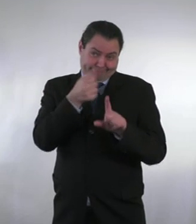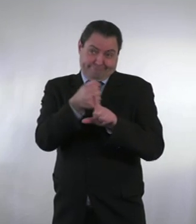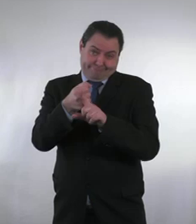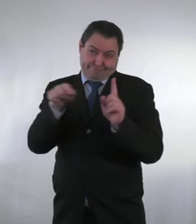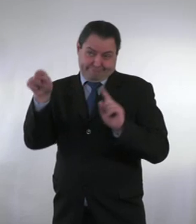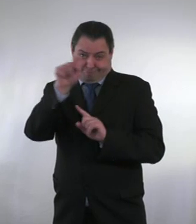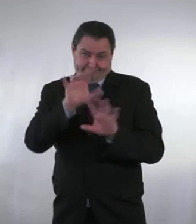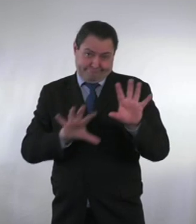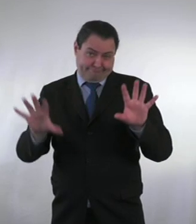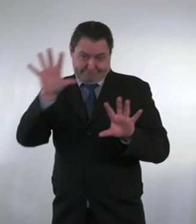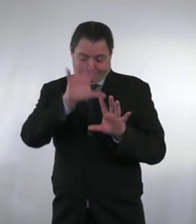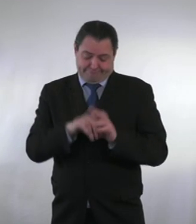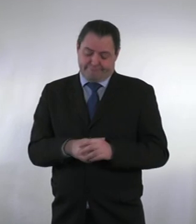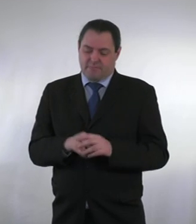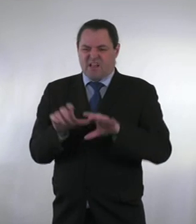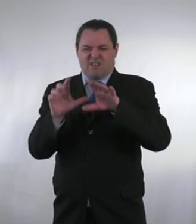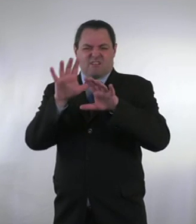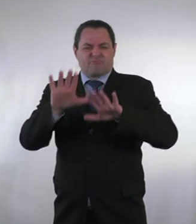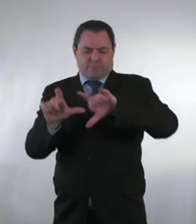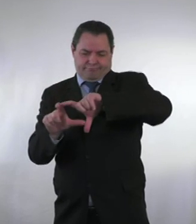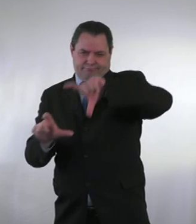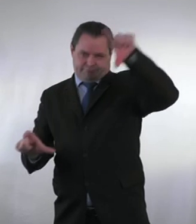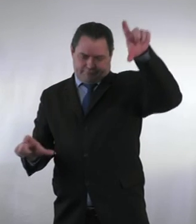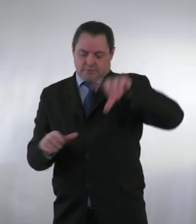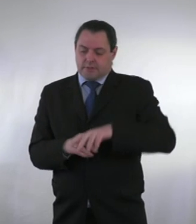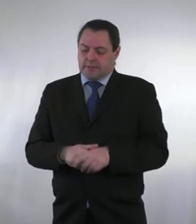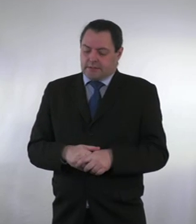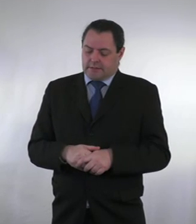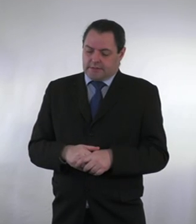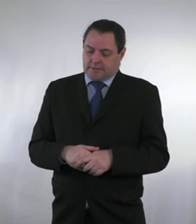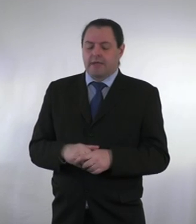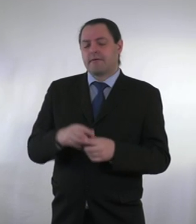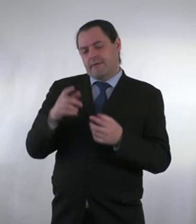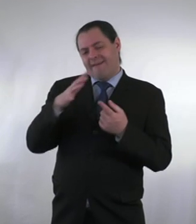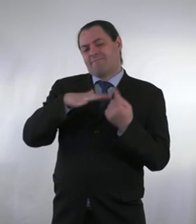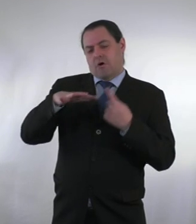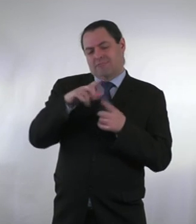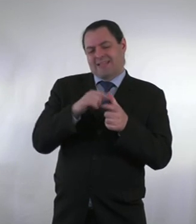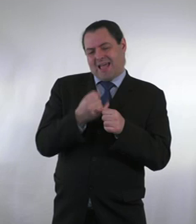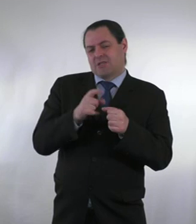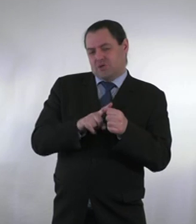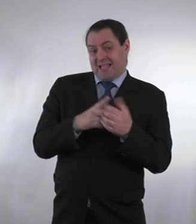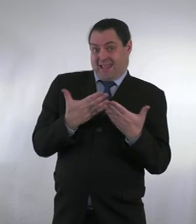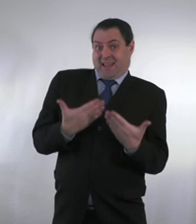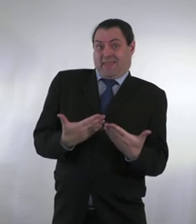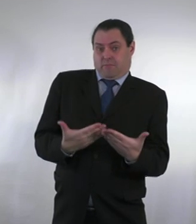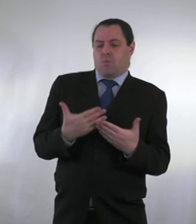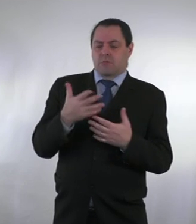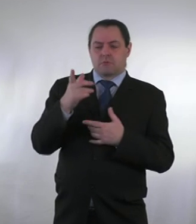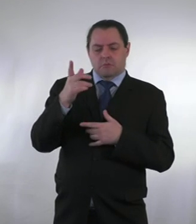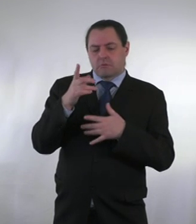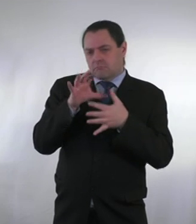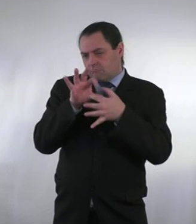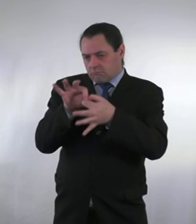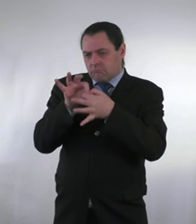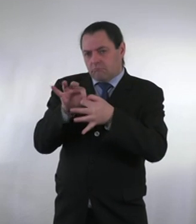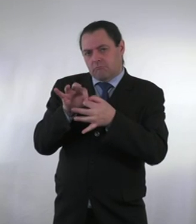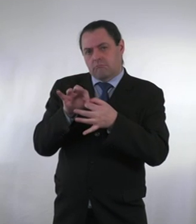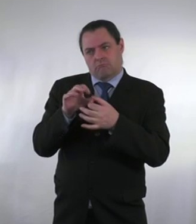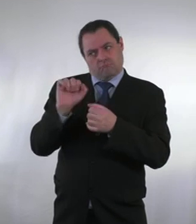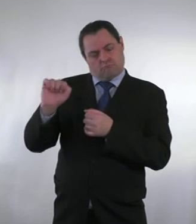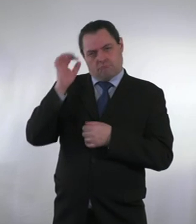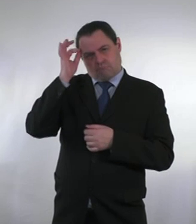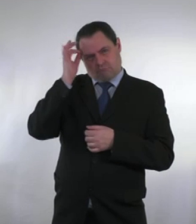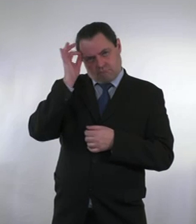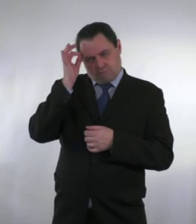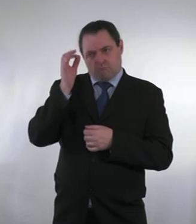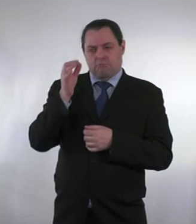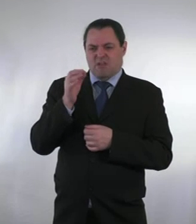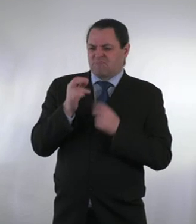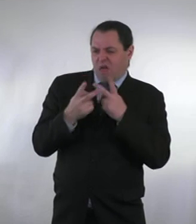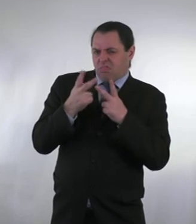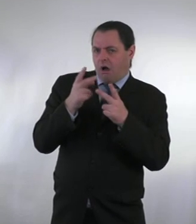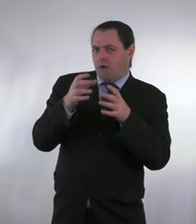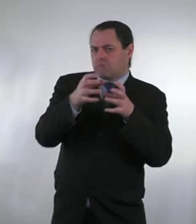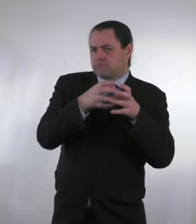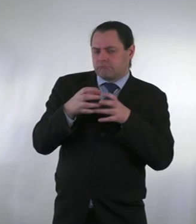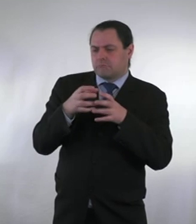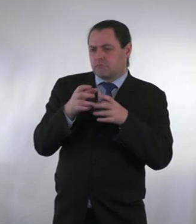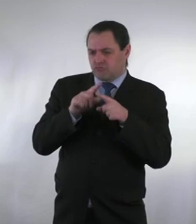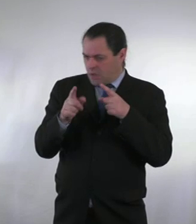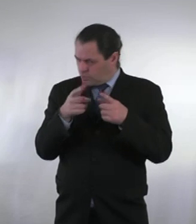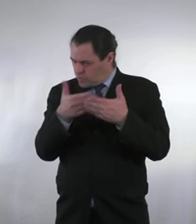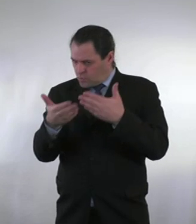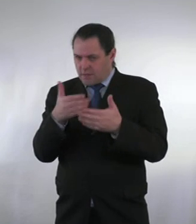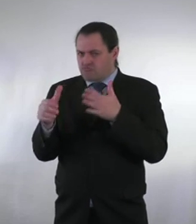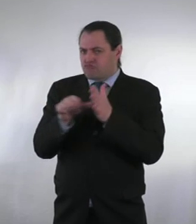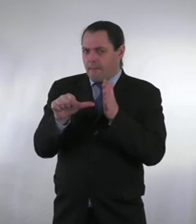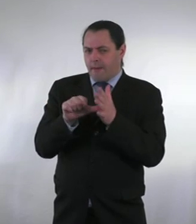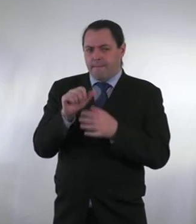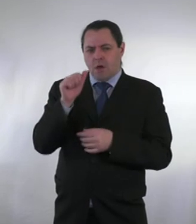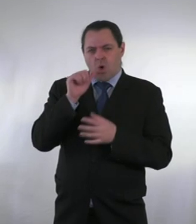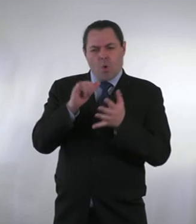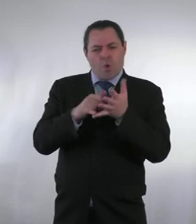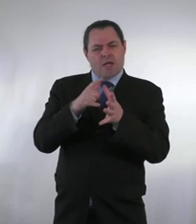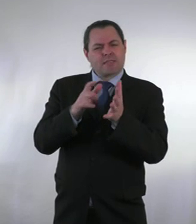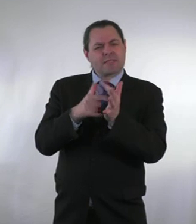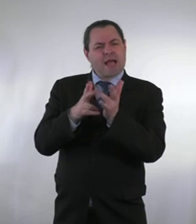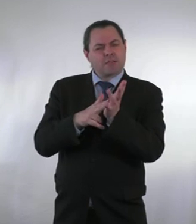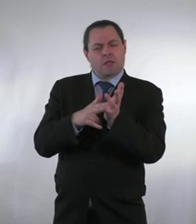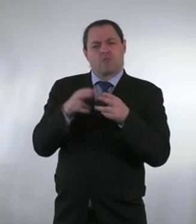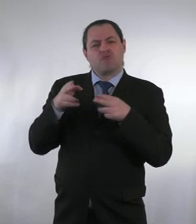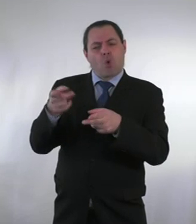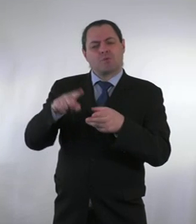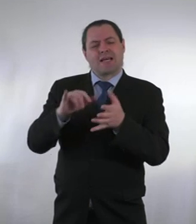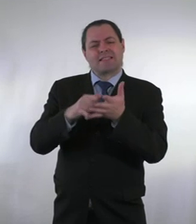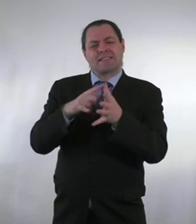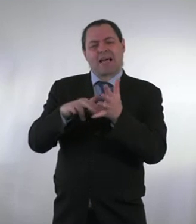What I can say to my honourable Friend is that the Environment Agency is working hand in glove with her local authority and other partners to find a particular solution to the flooding in Sandon Road and Sandyford Brook.